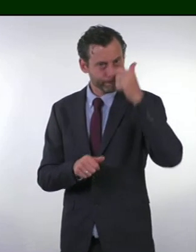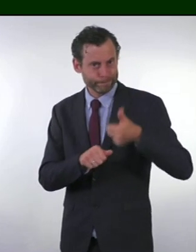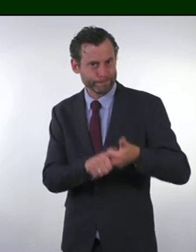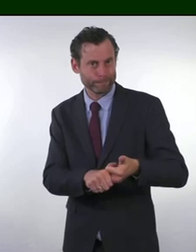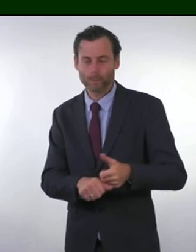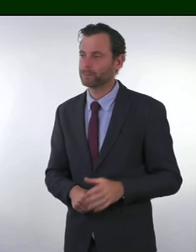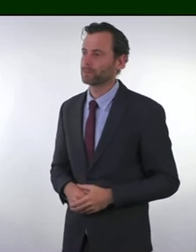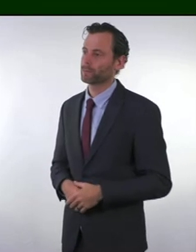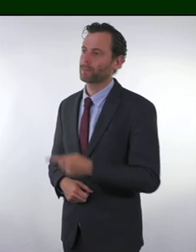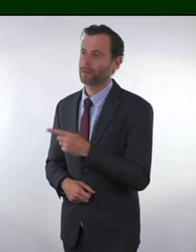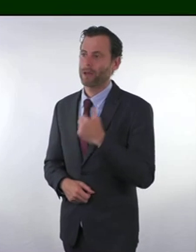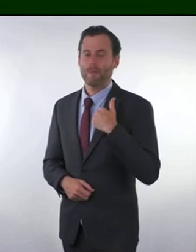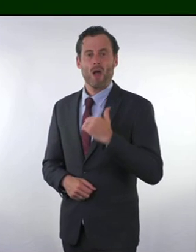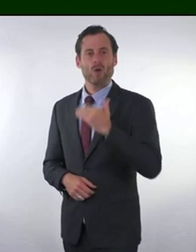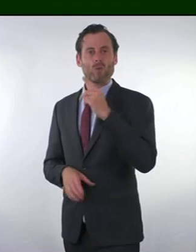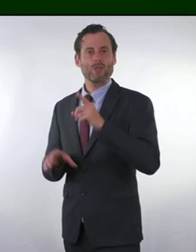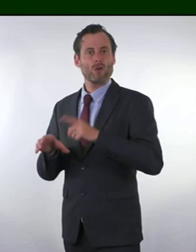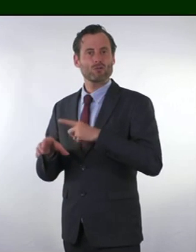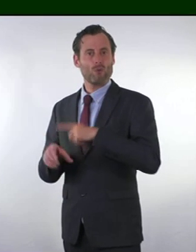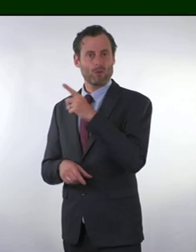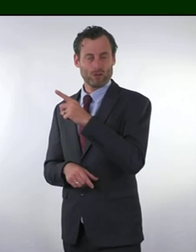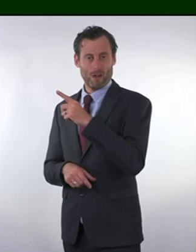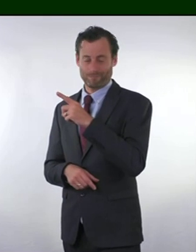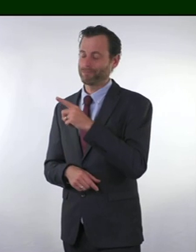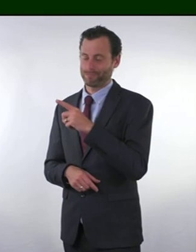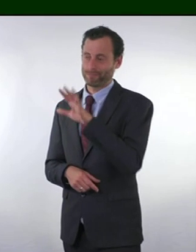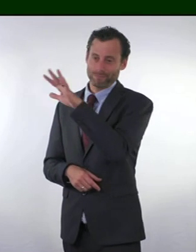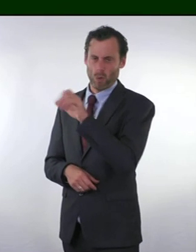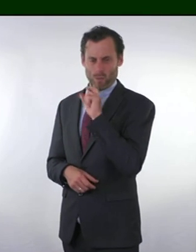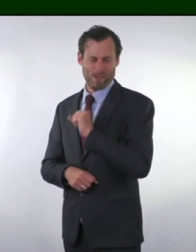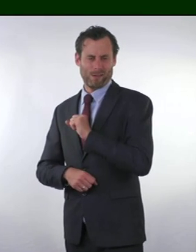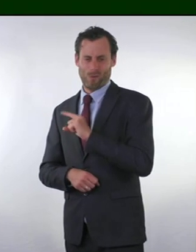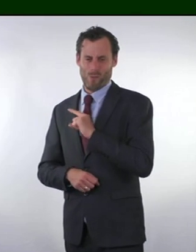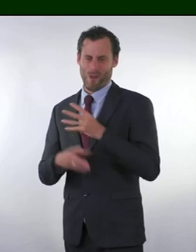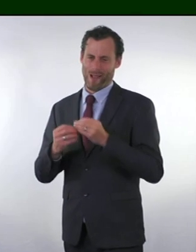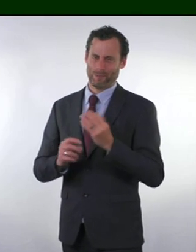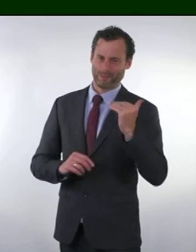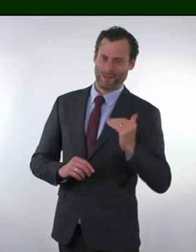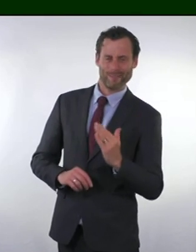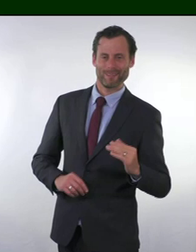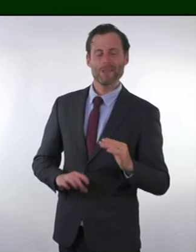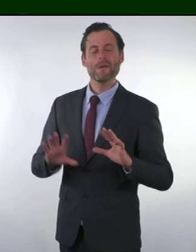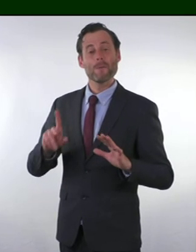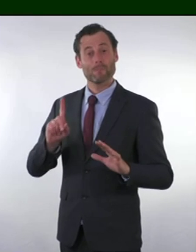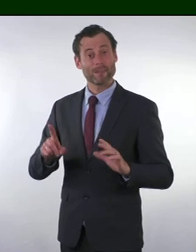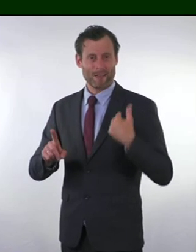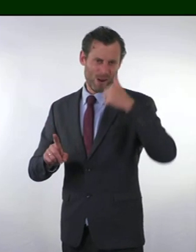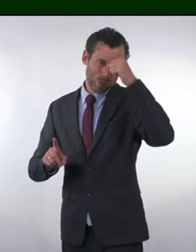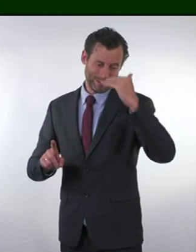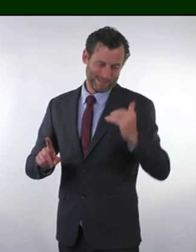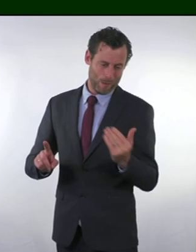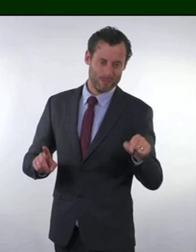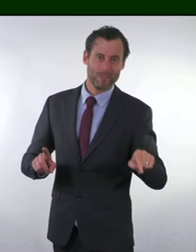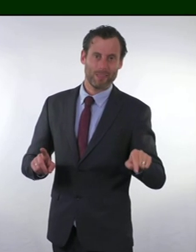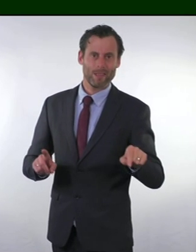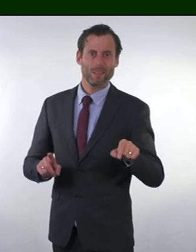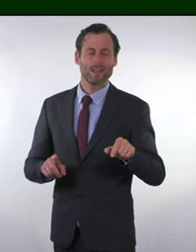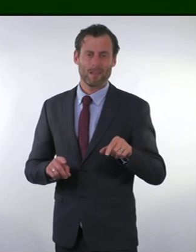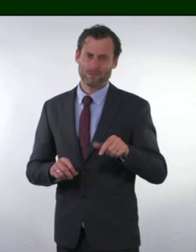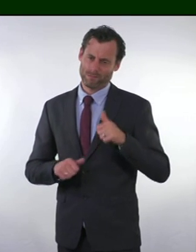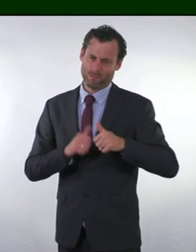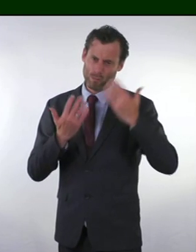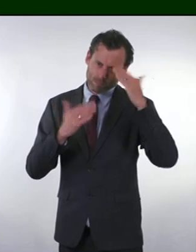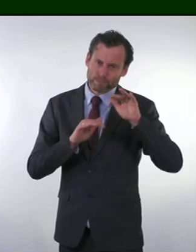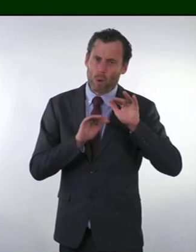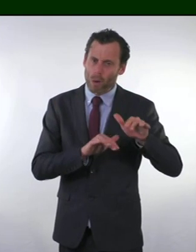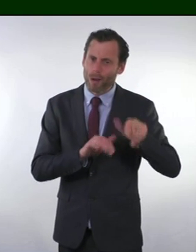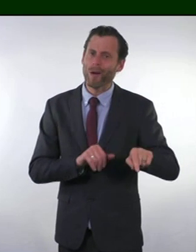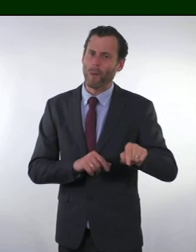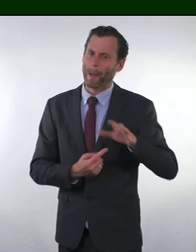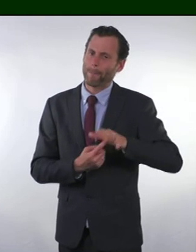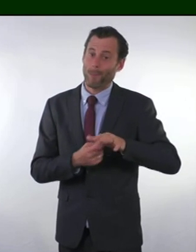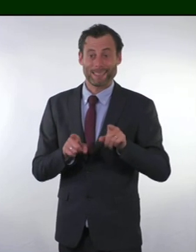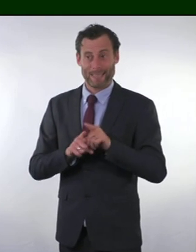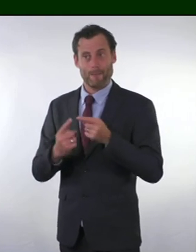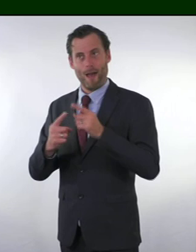My North Yorkshire constituents might have something to say about that, but I know how important tourism is to my honourable Friend’s constituency, similar to so many of our rural constituencies up and down the country.